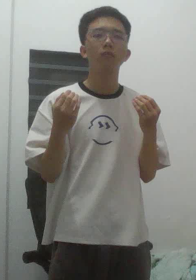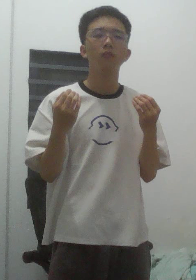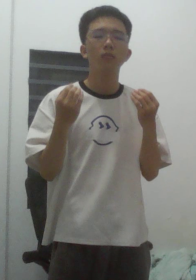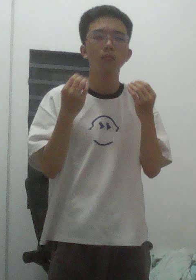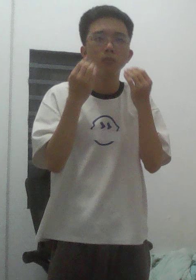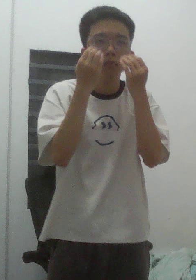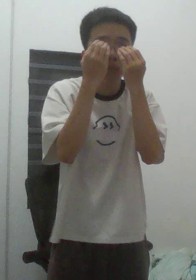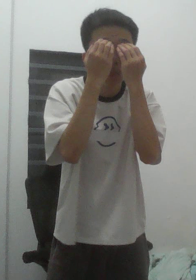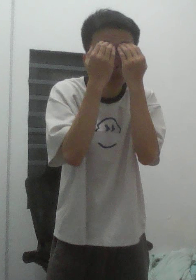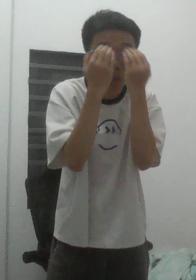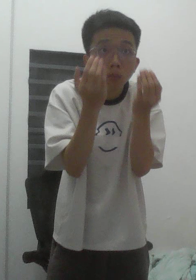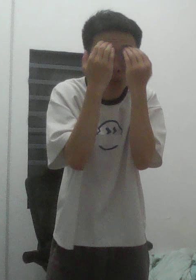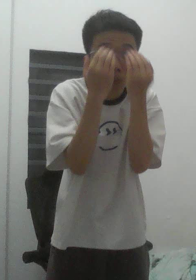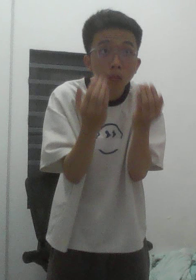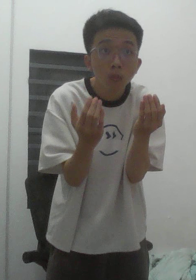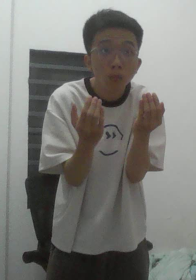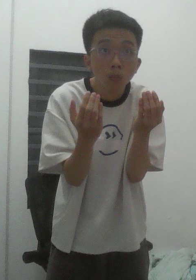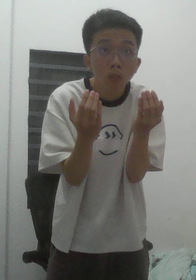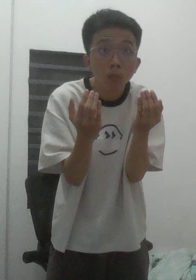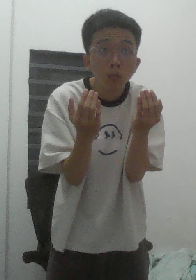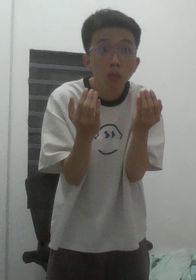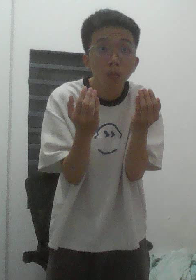ngac nhien